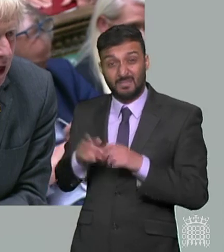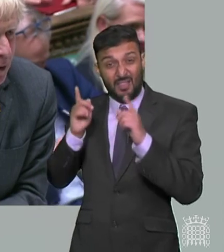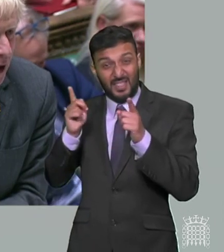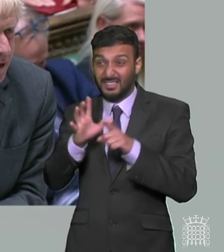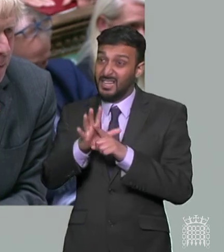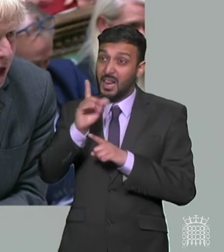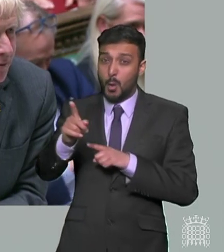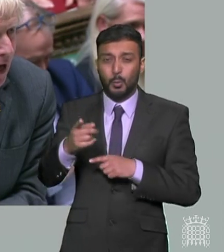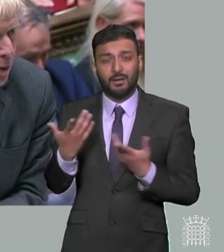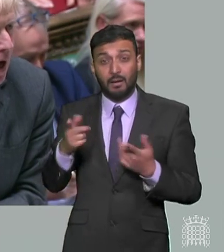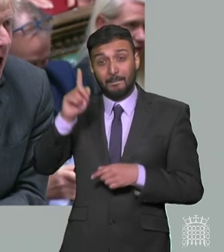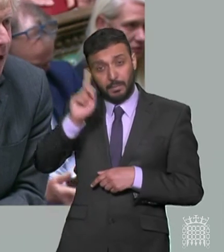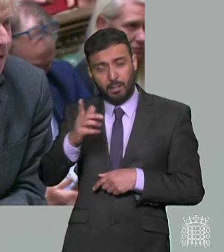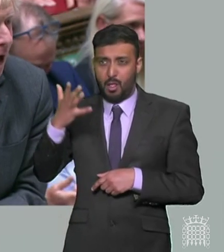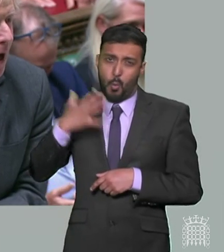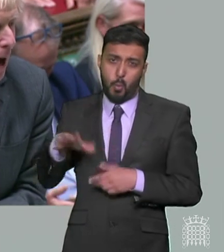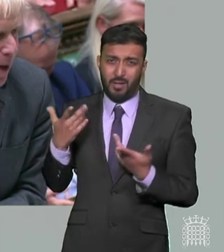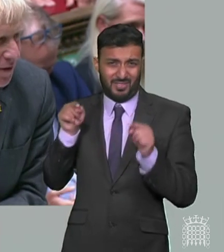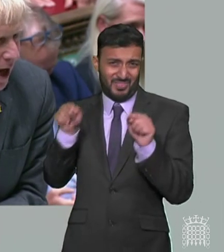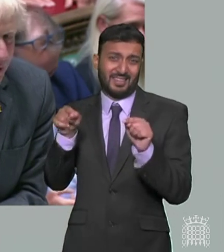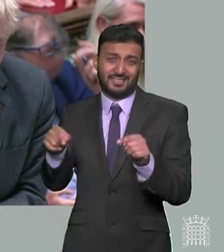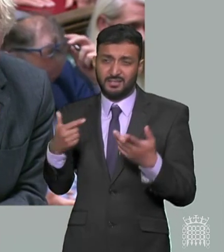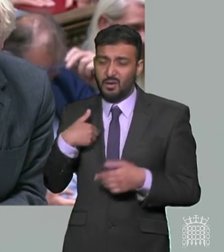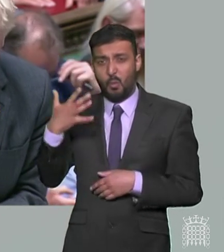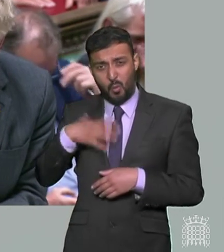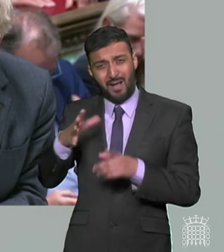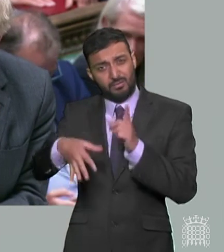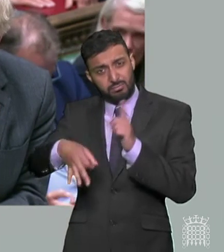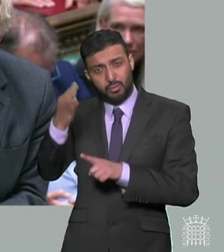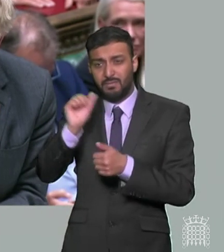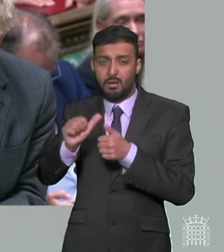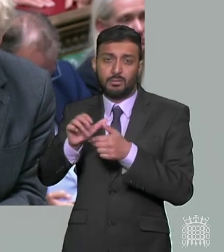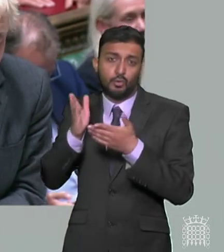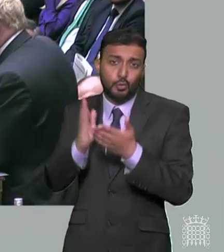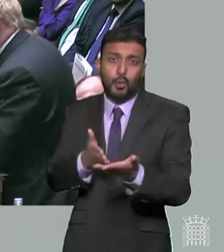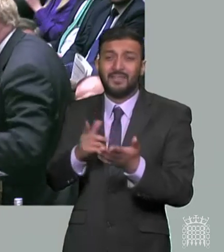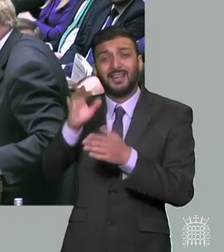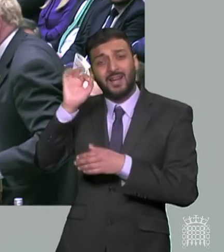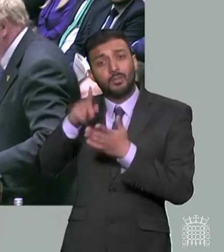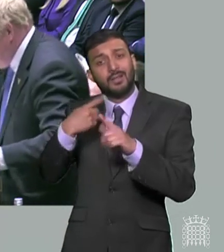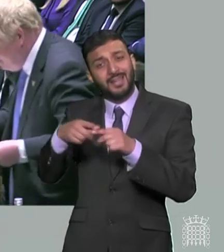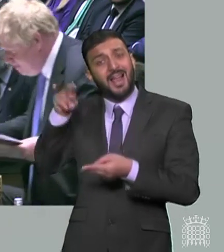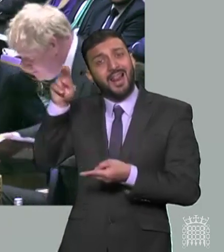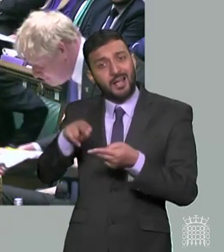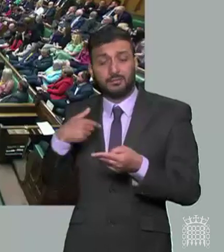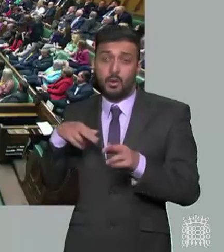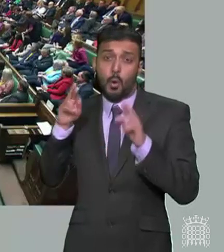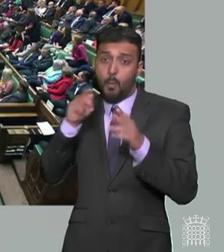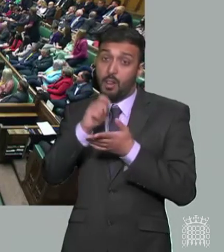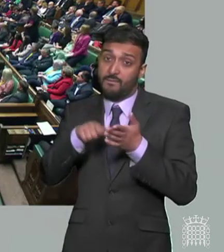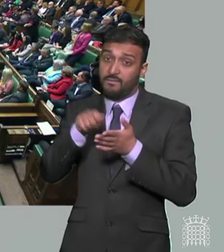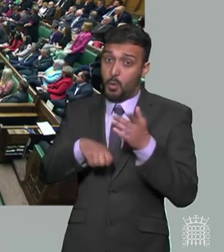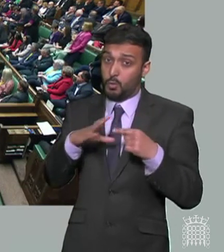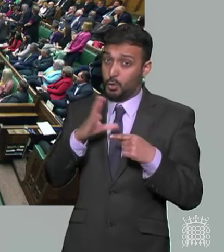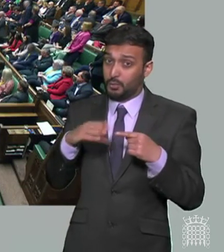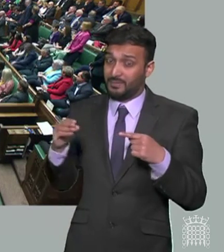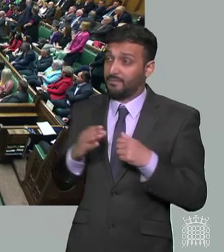As I said, they will be voting for better value, better services and lower council tax, and I hope they will be voting Conservative.